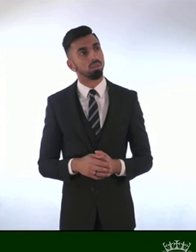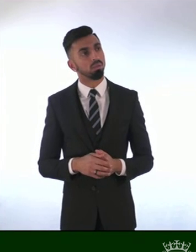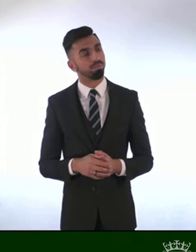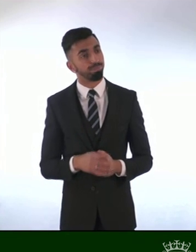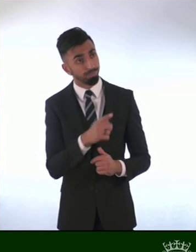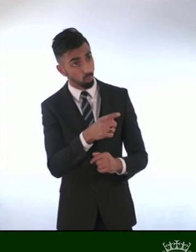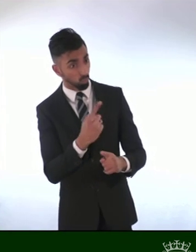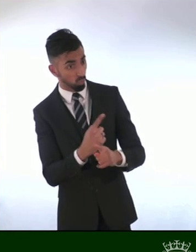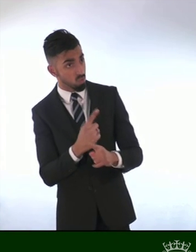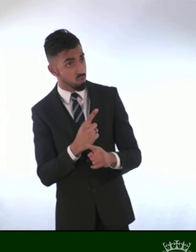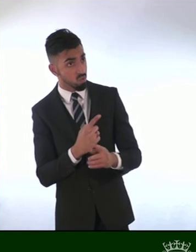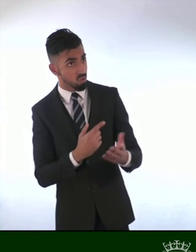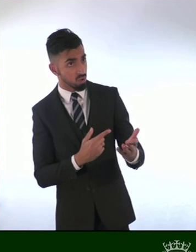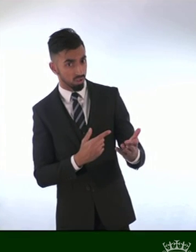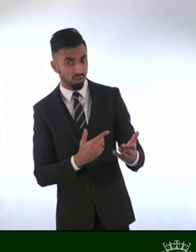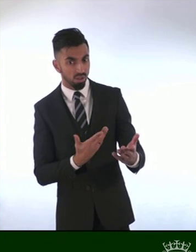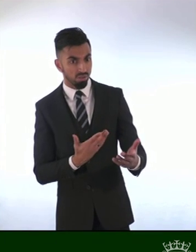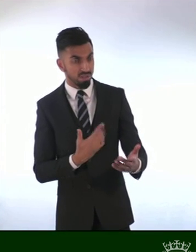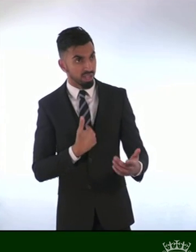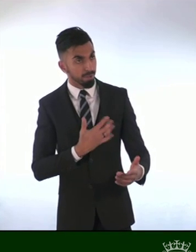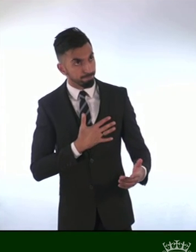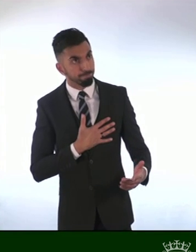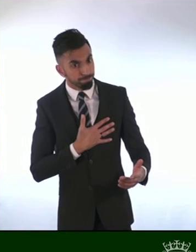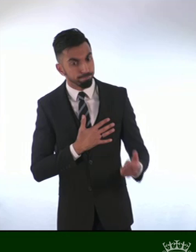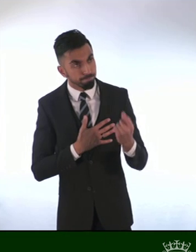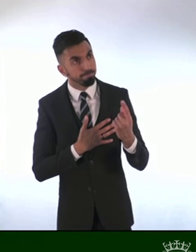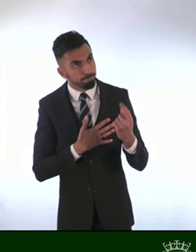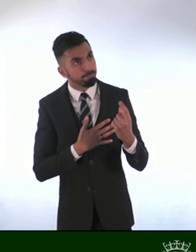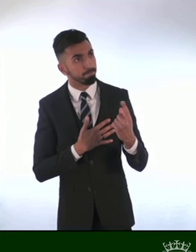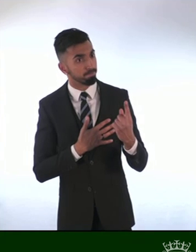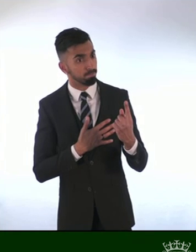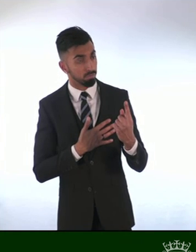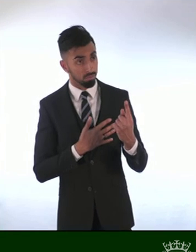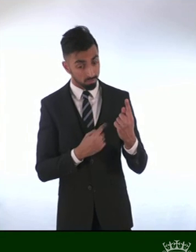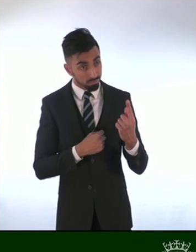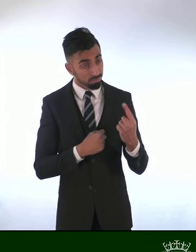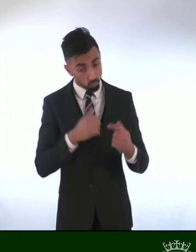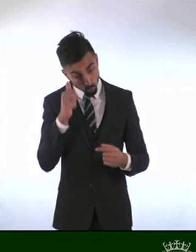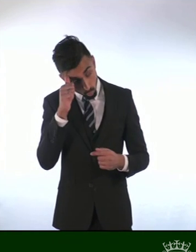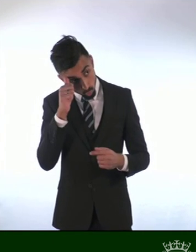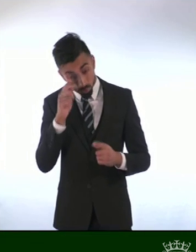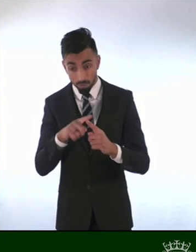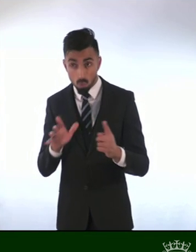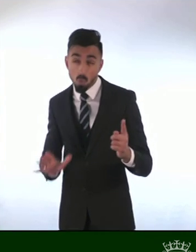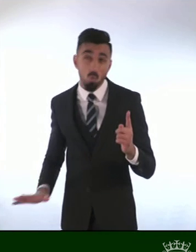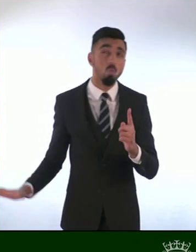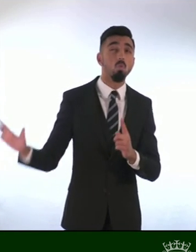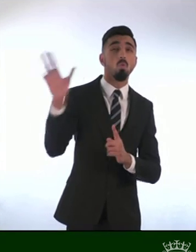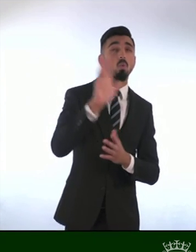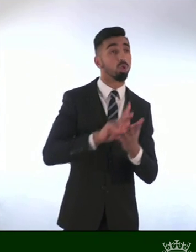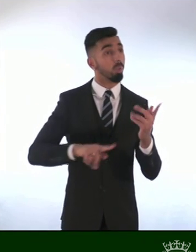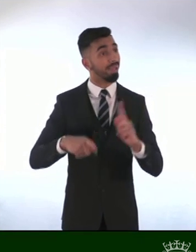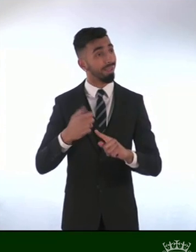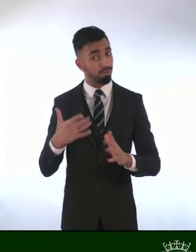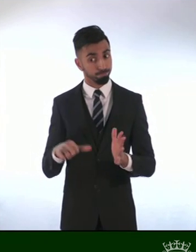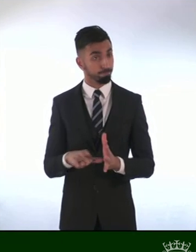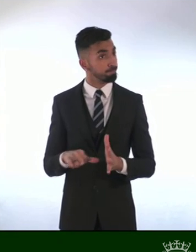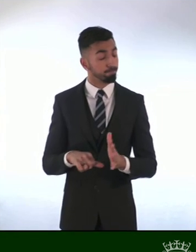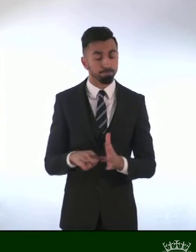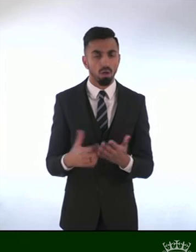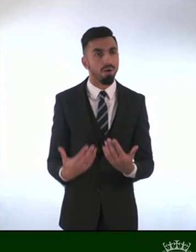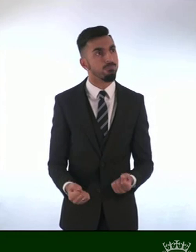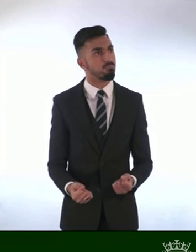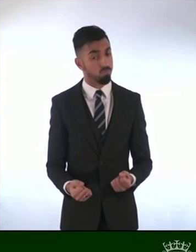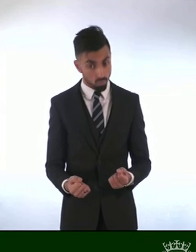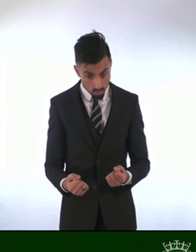I can tell him that our thoughts in this Government are with the people of the entire country in helping everyone to get through this virus.